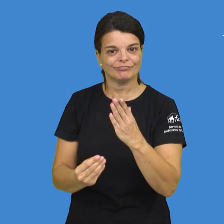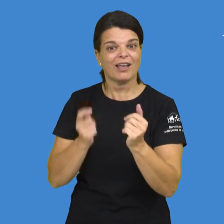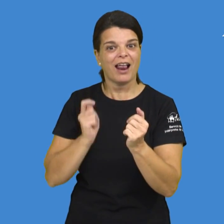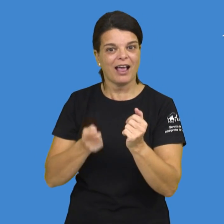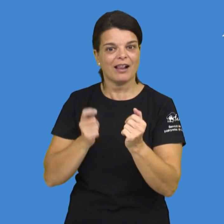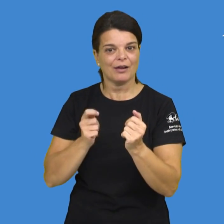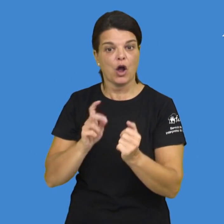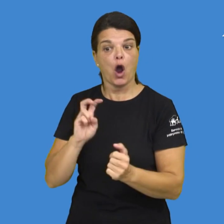frecuente